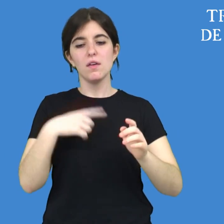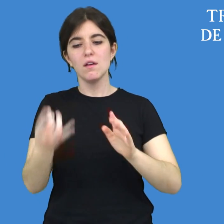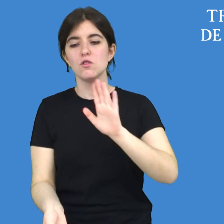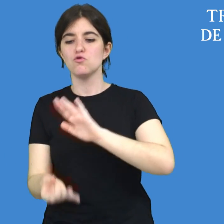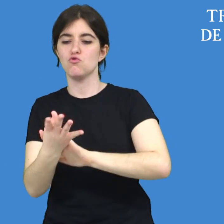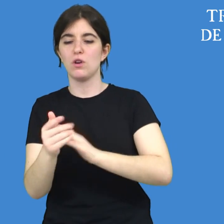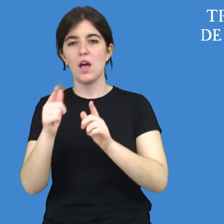crear